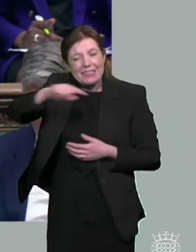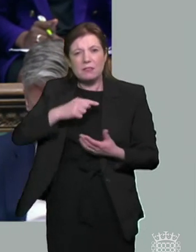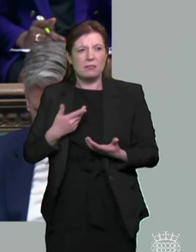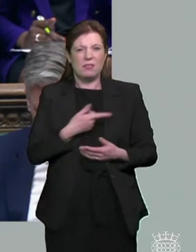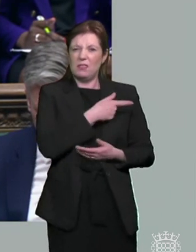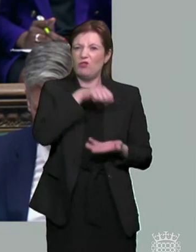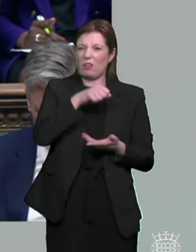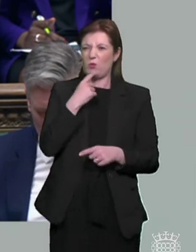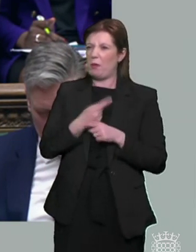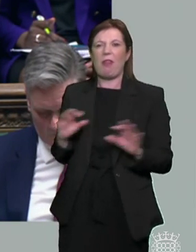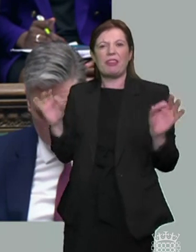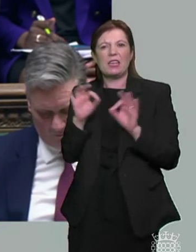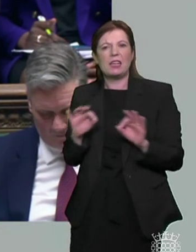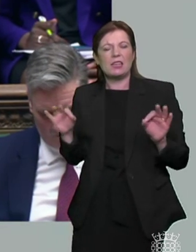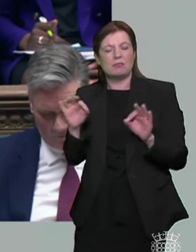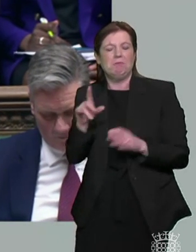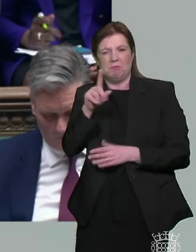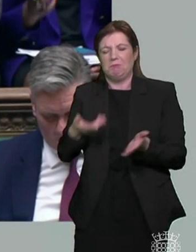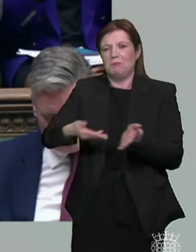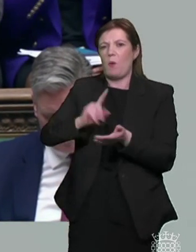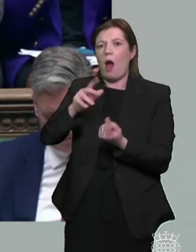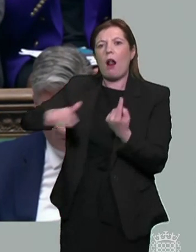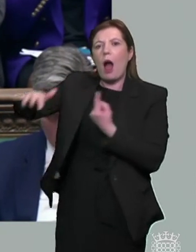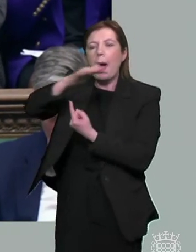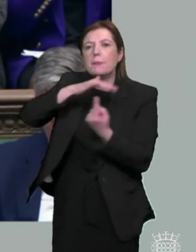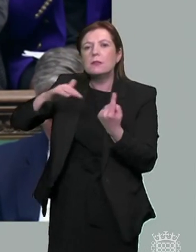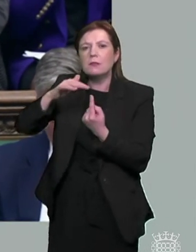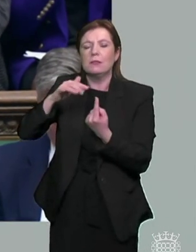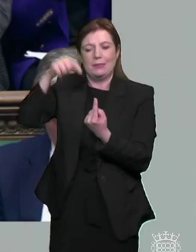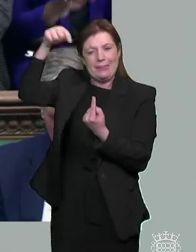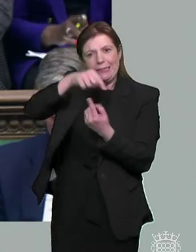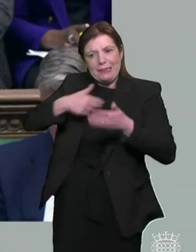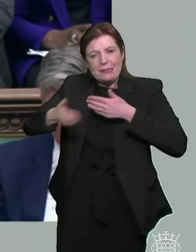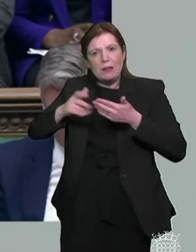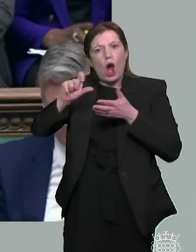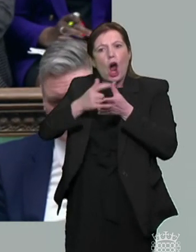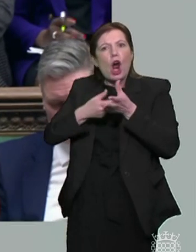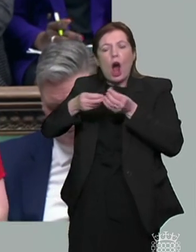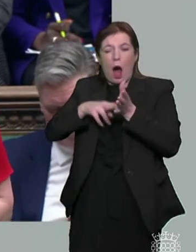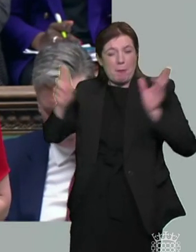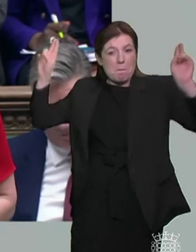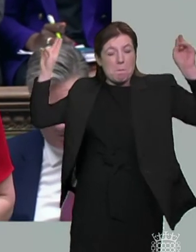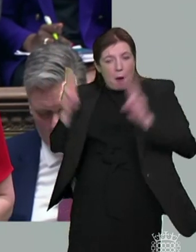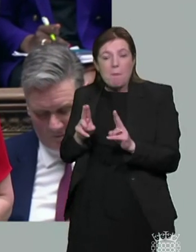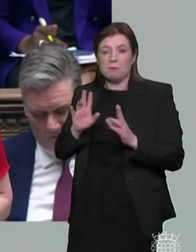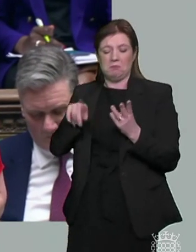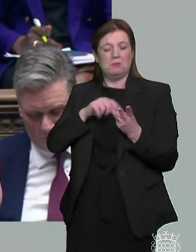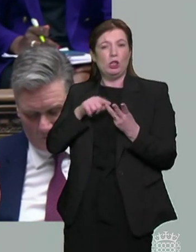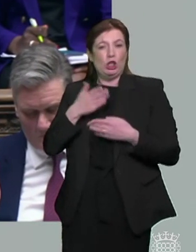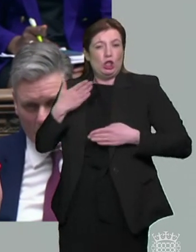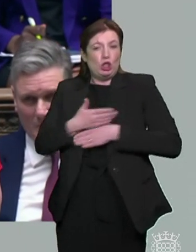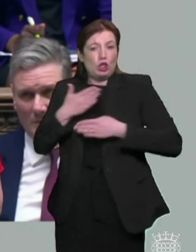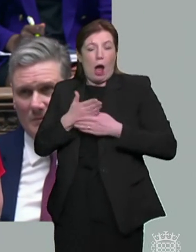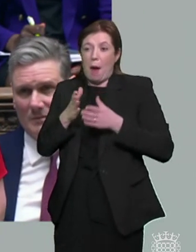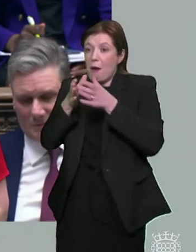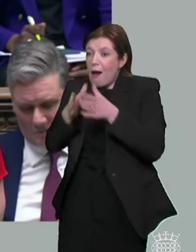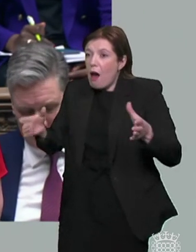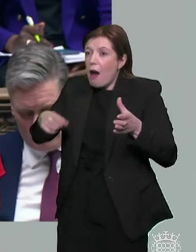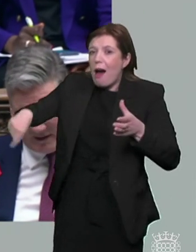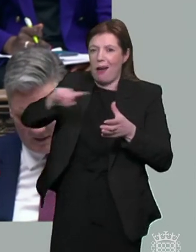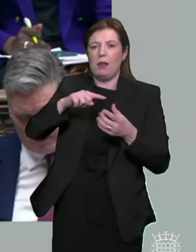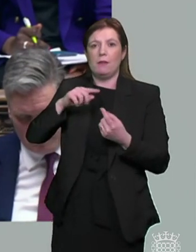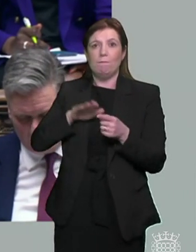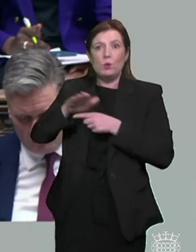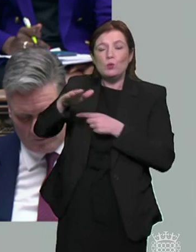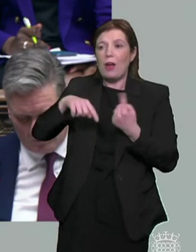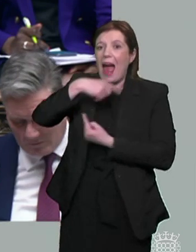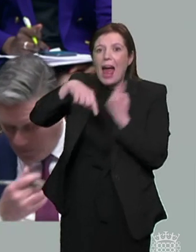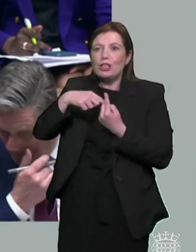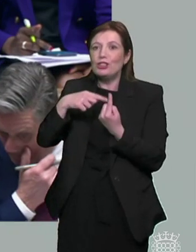Labour would make a climate investment pledge to decarbonise the economy, create good jobs in every part of Britain and strengthen our energy security too.